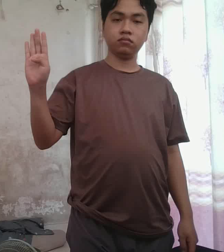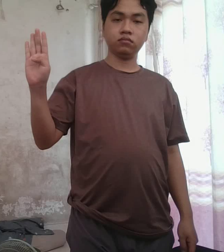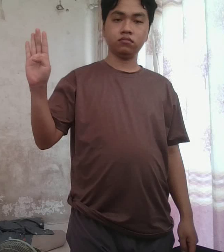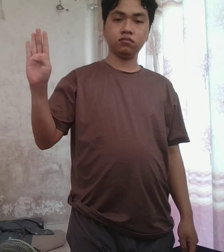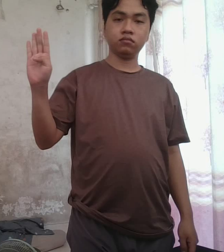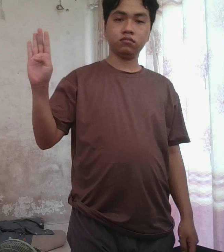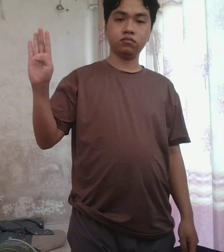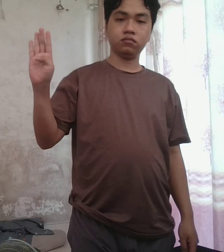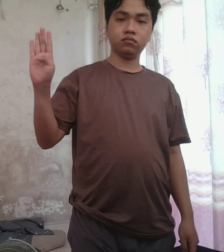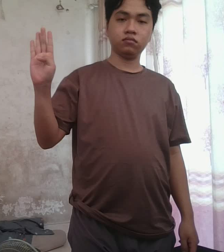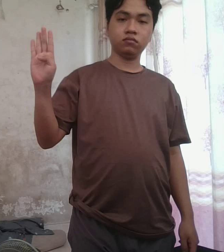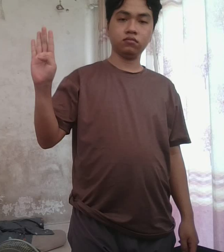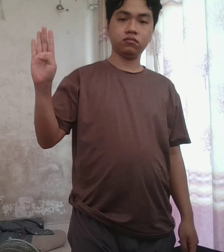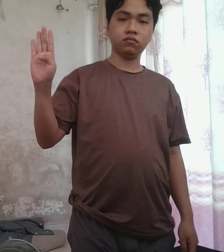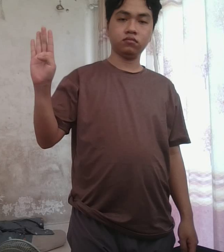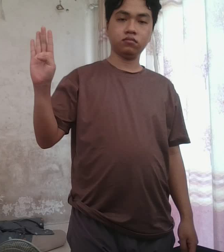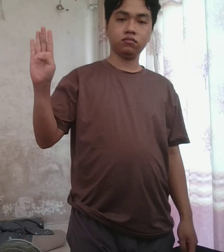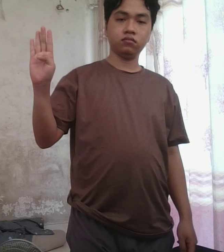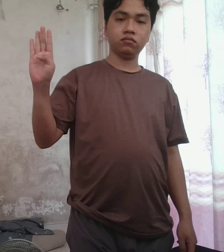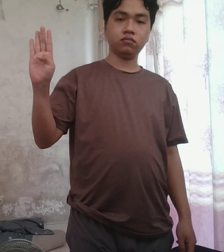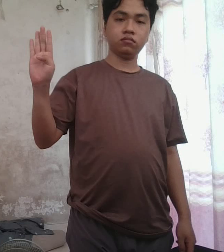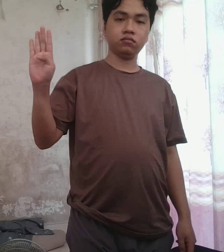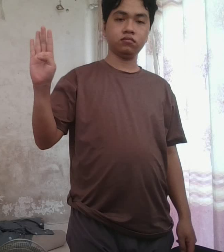b